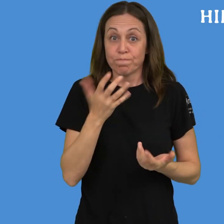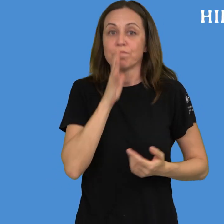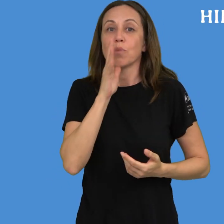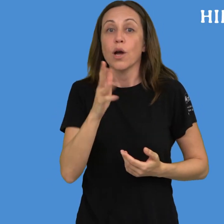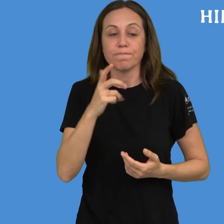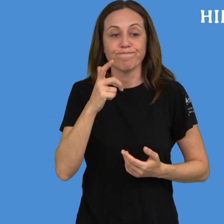motivo